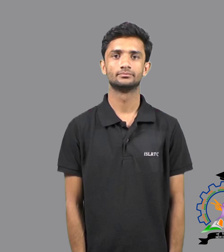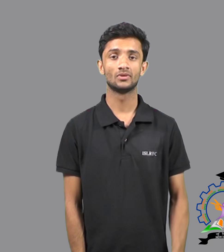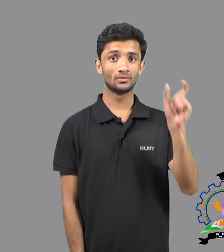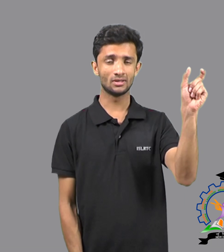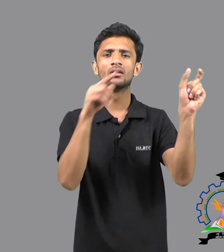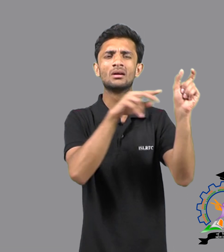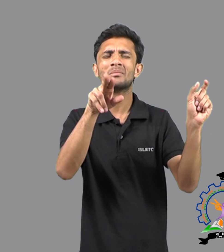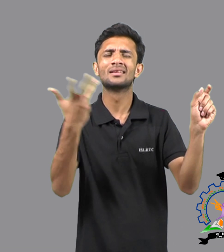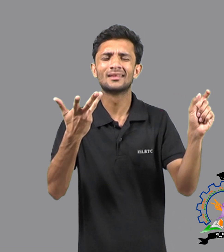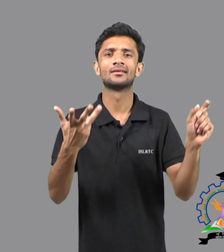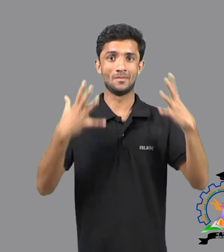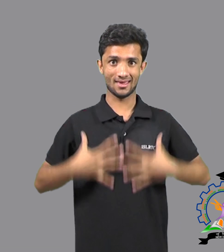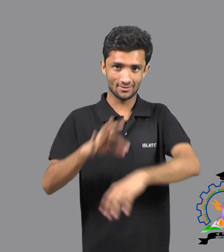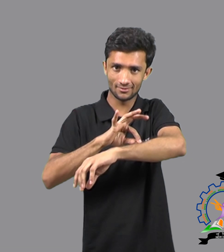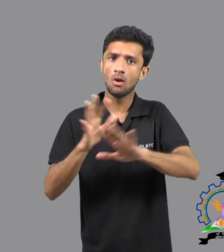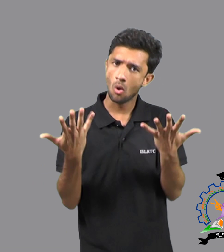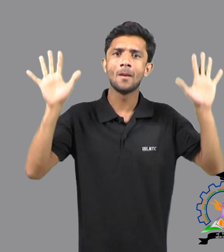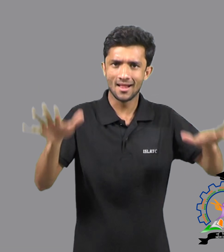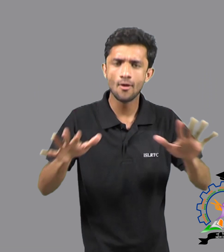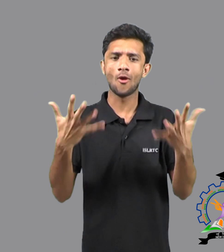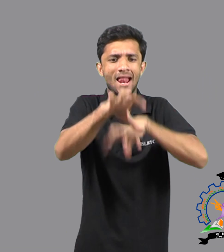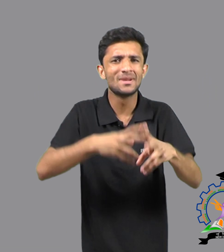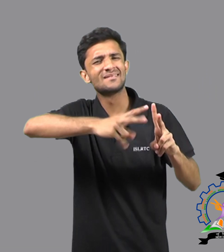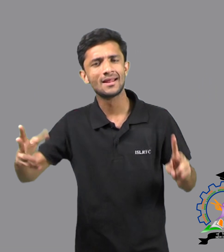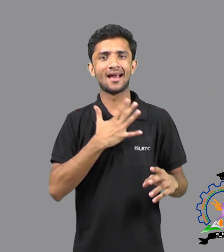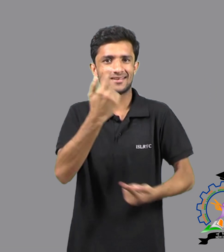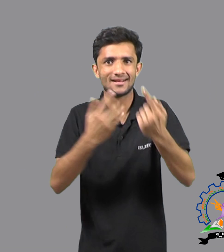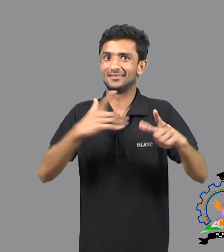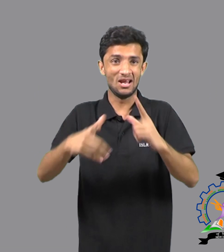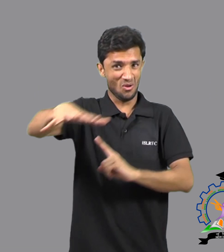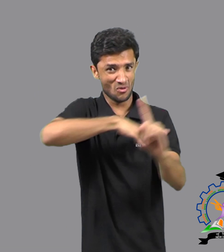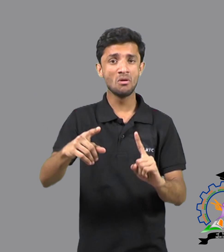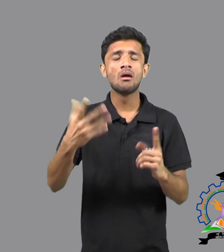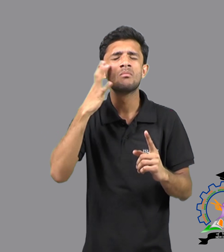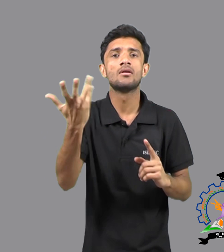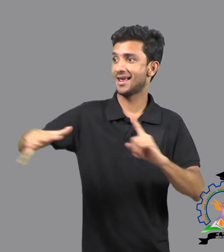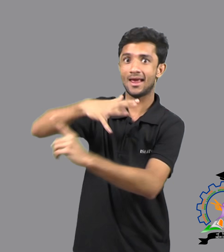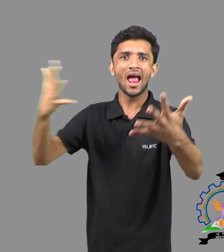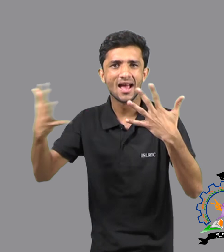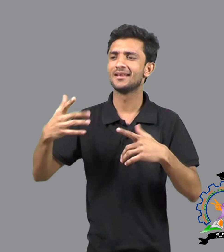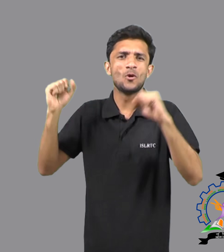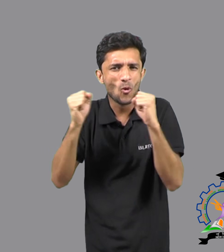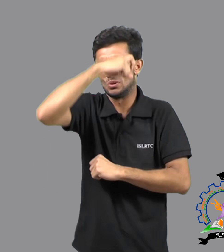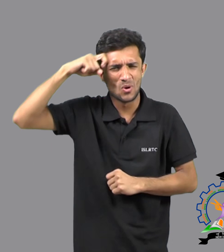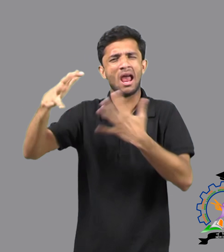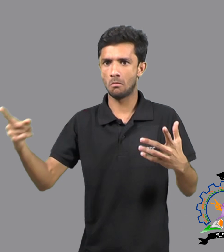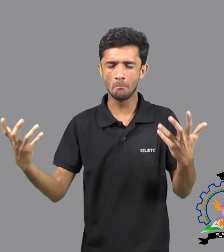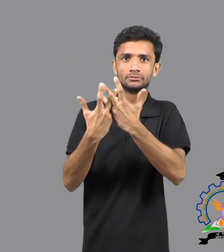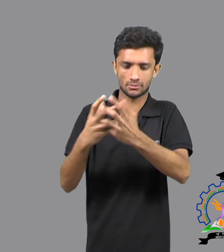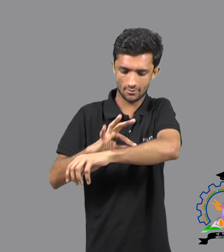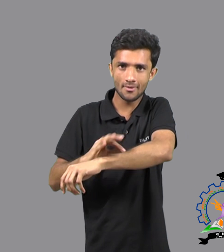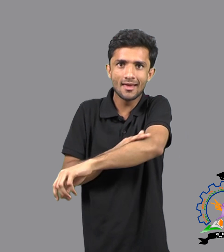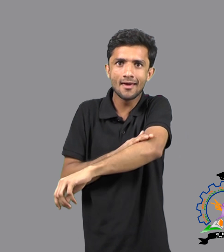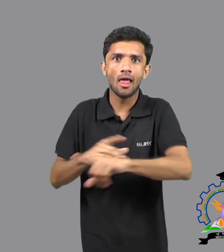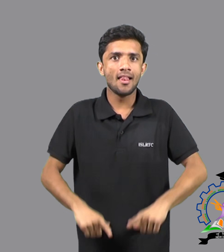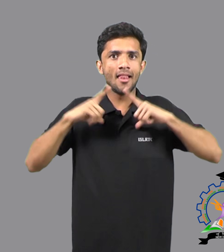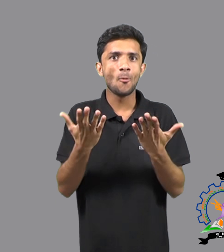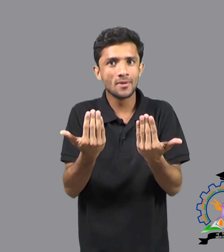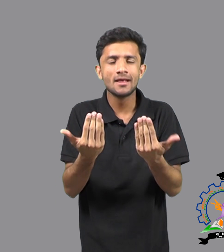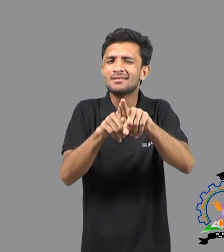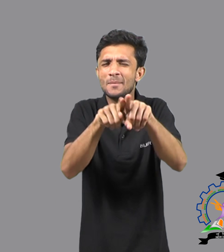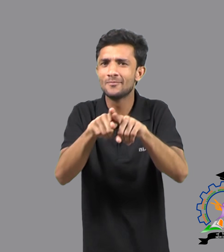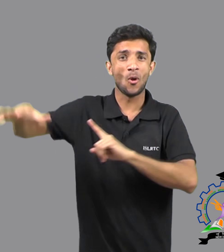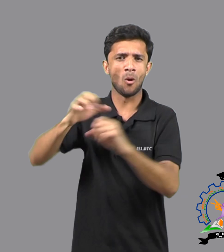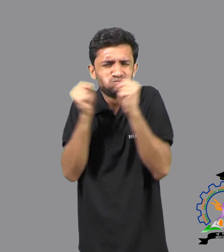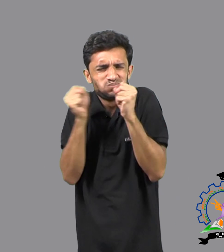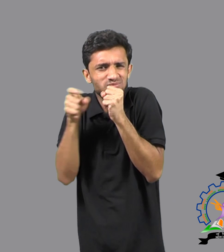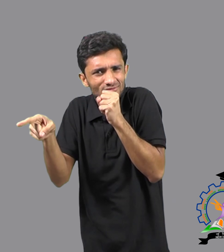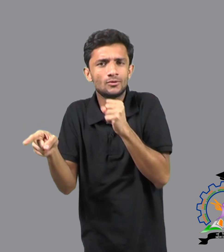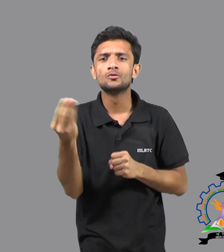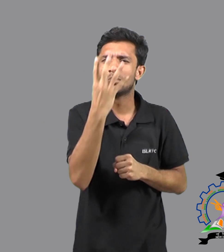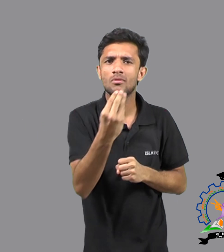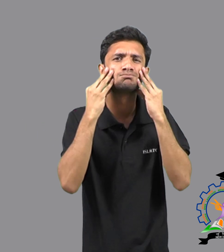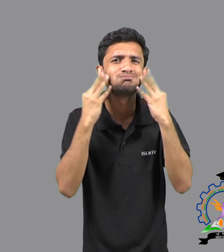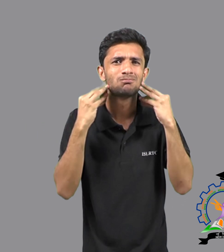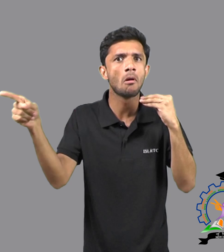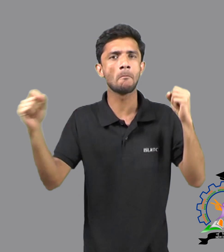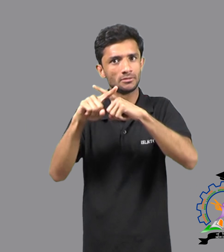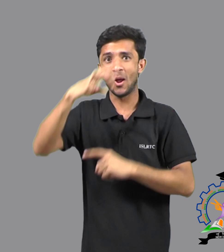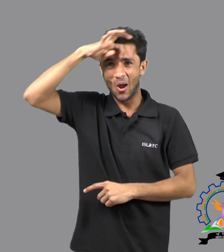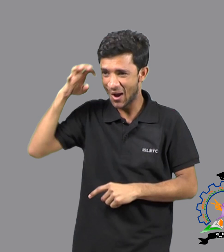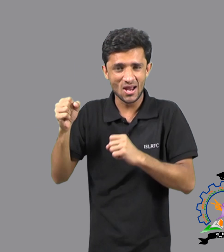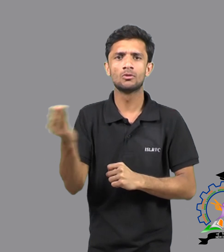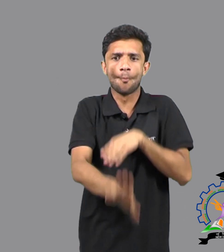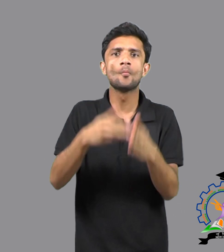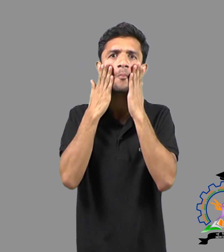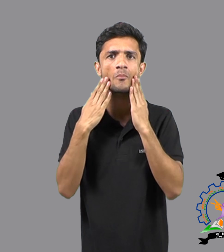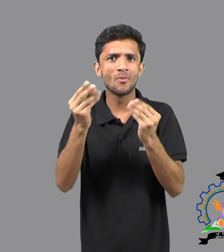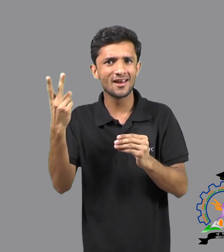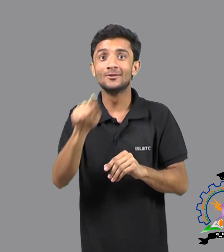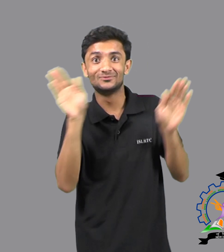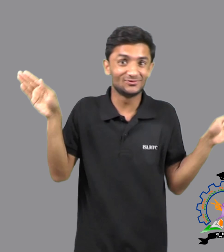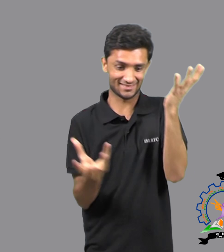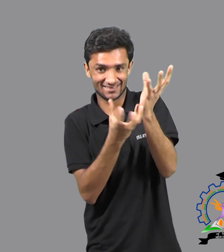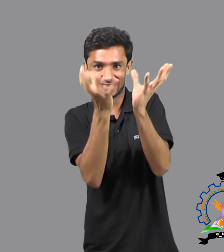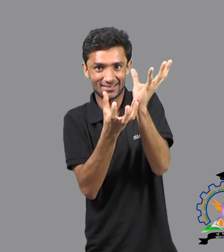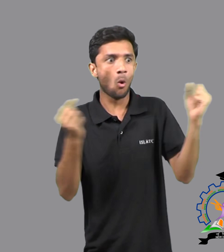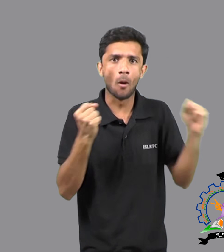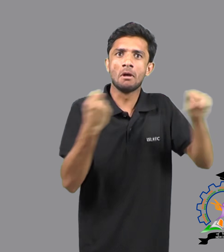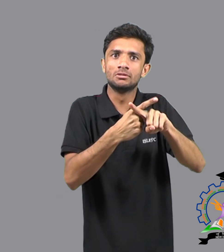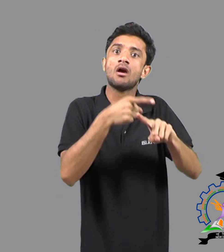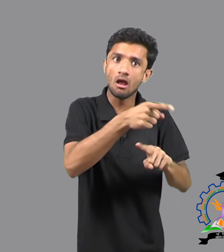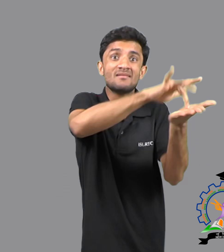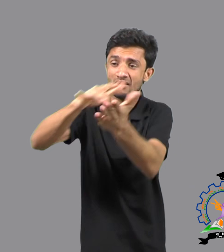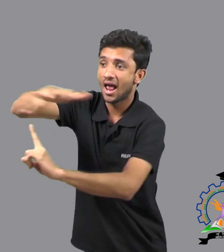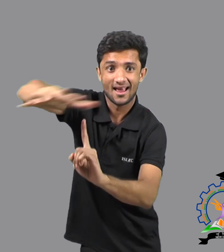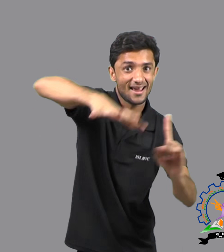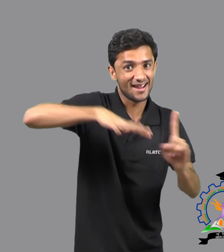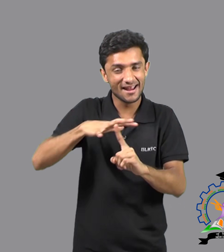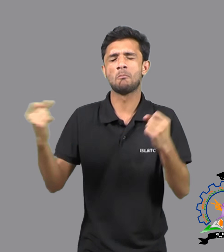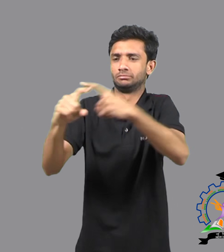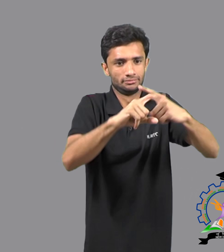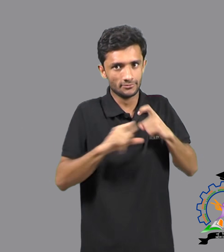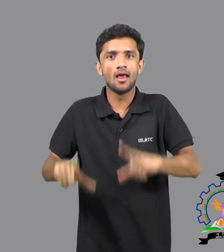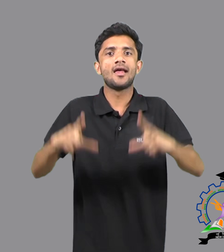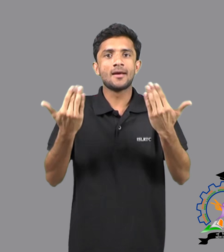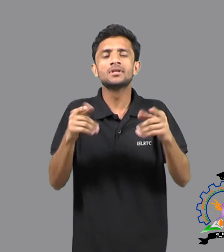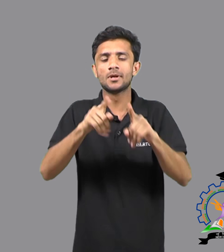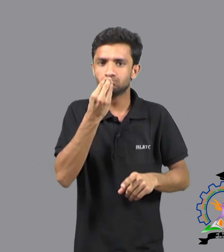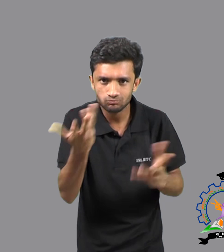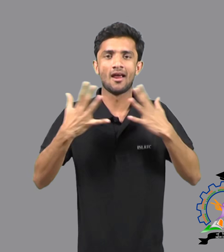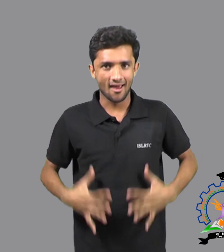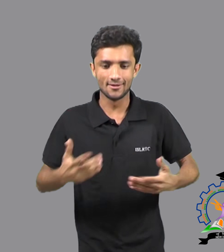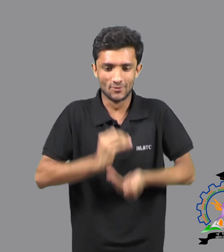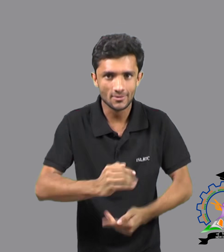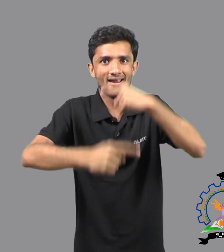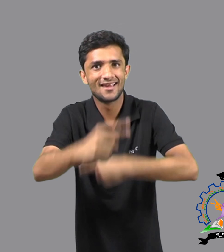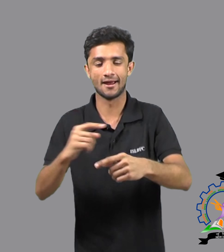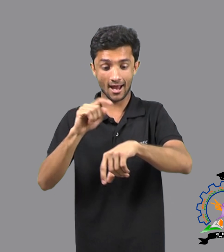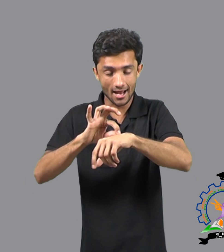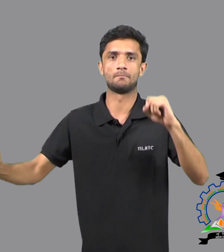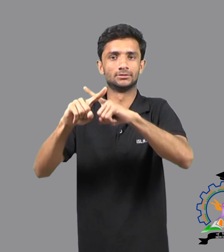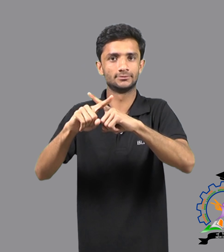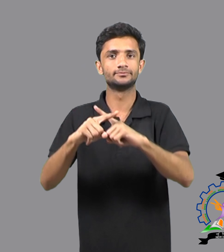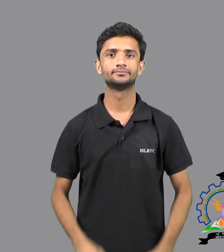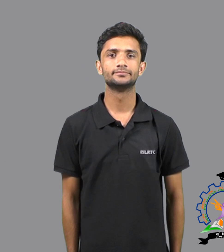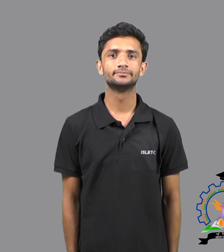Adaptation